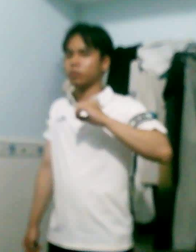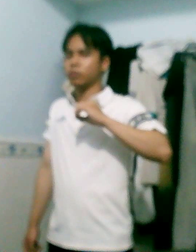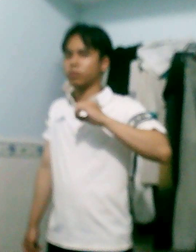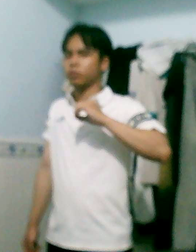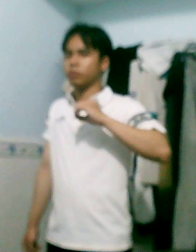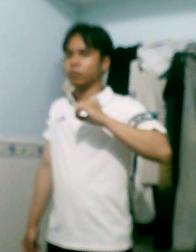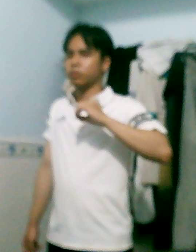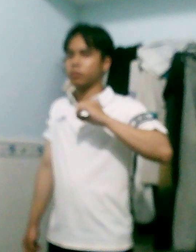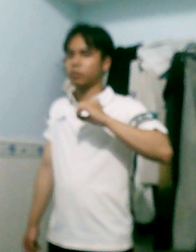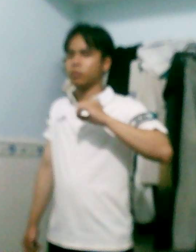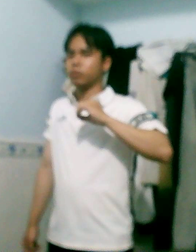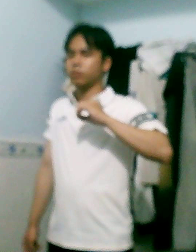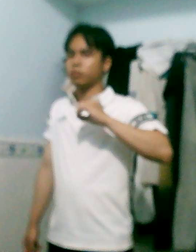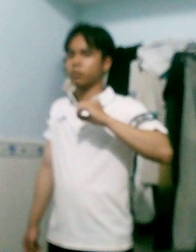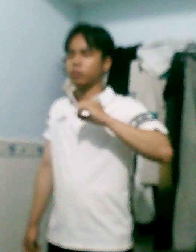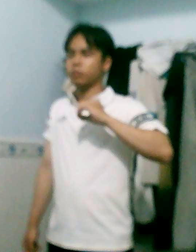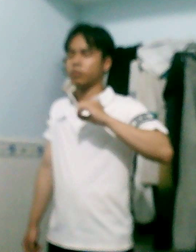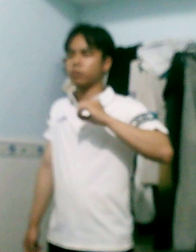o